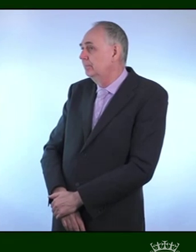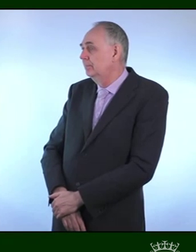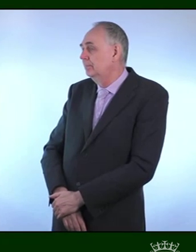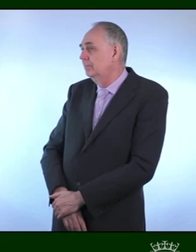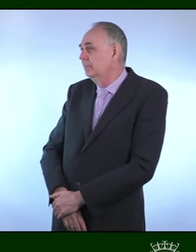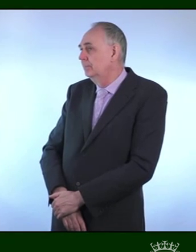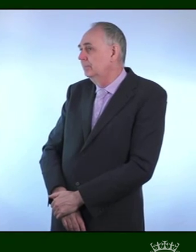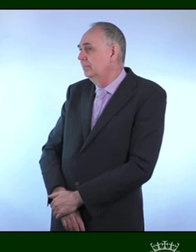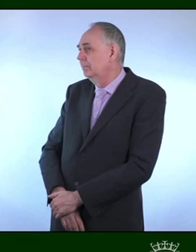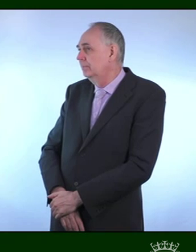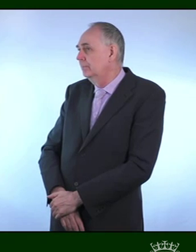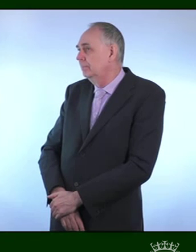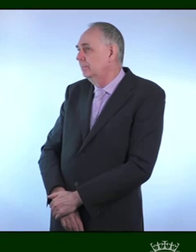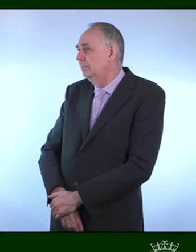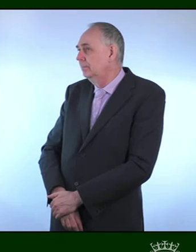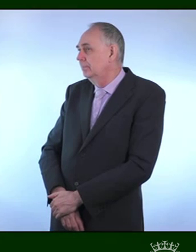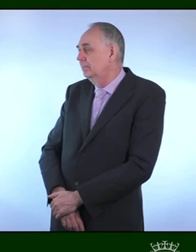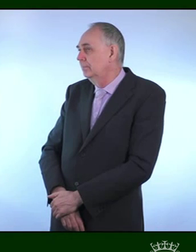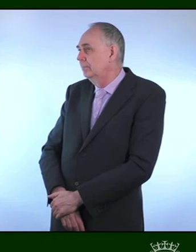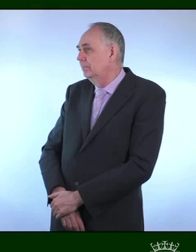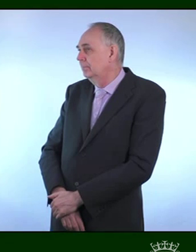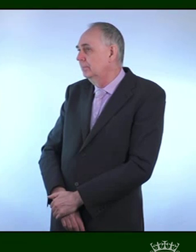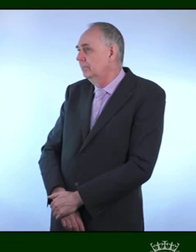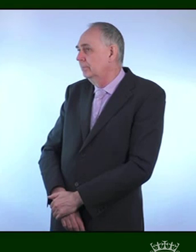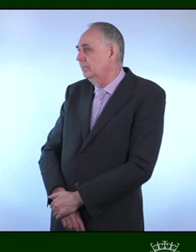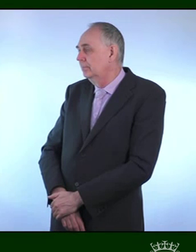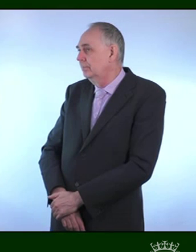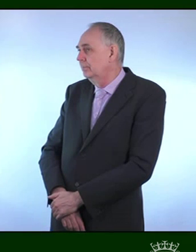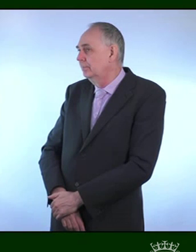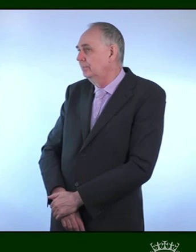I echo my right honourable Friend’s words.